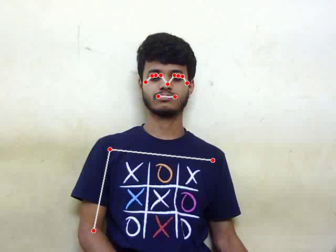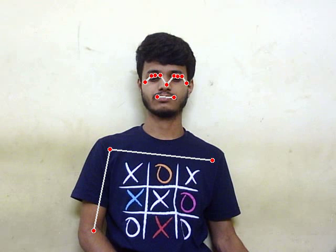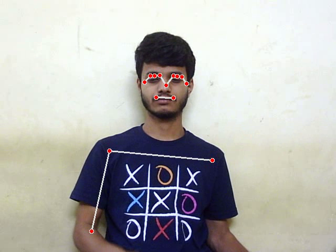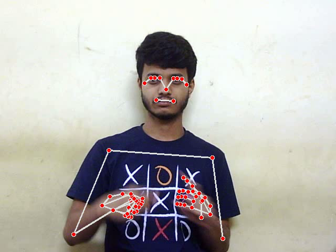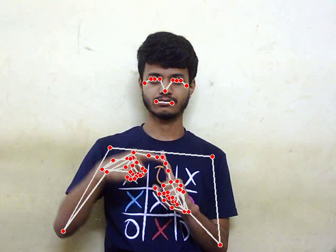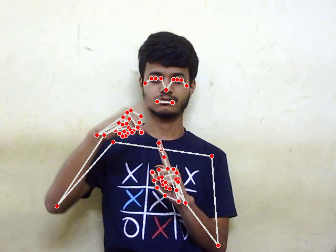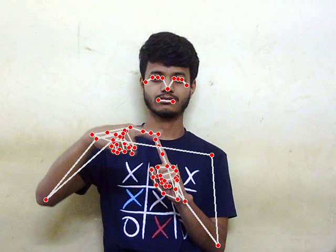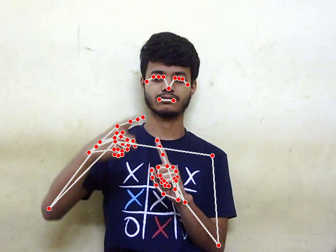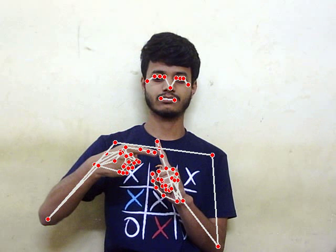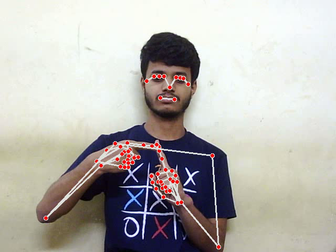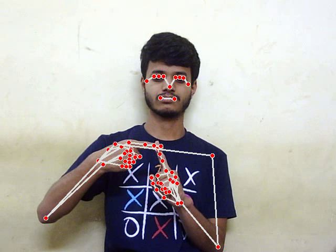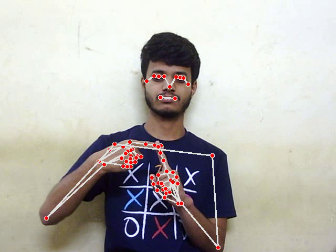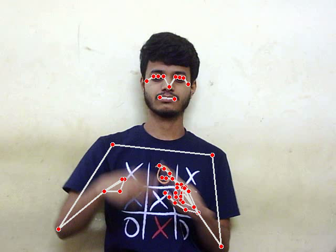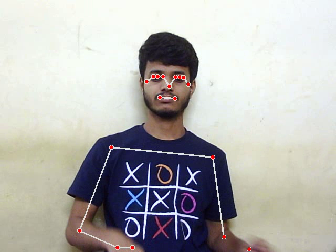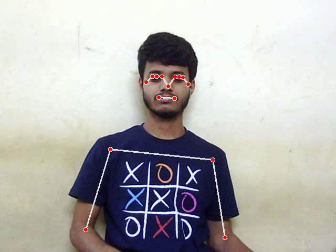when